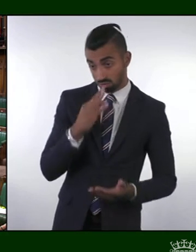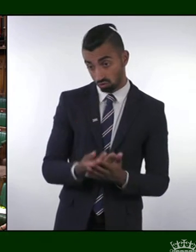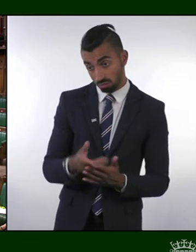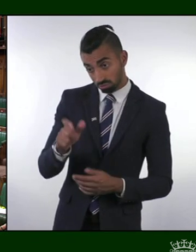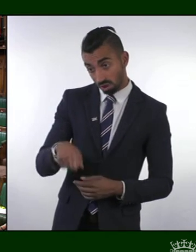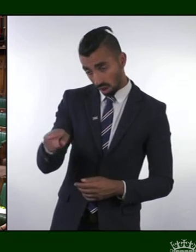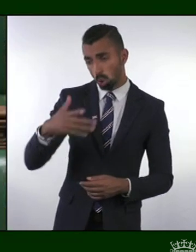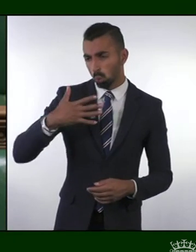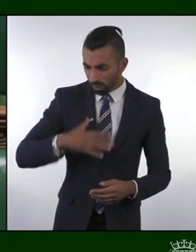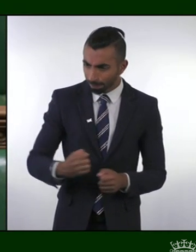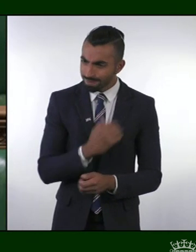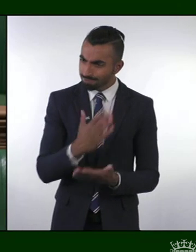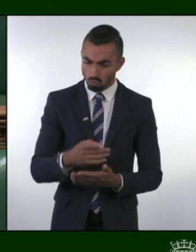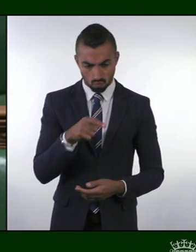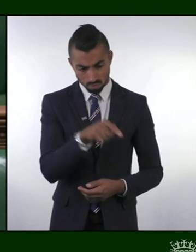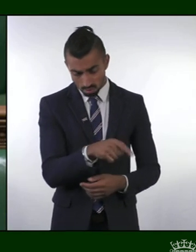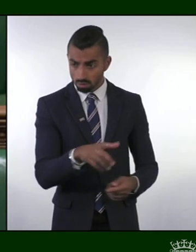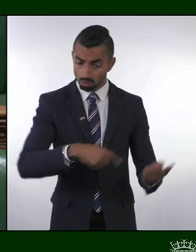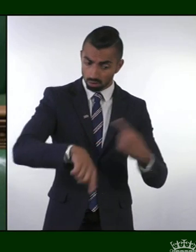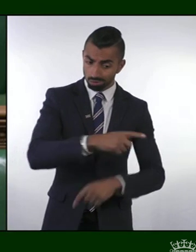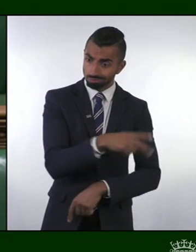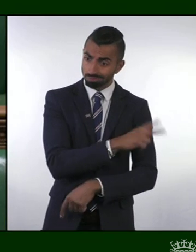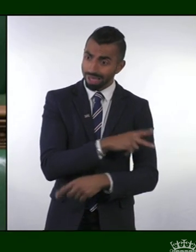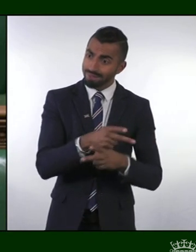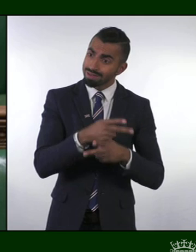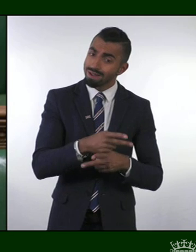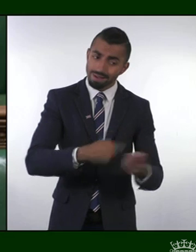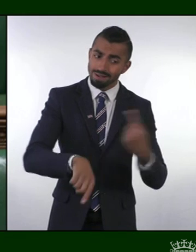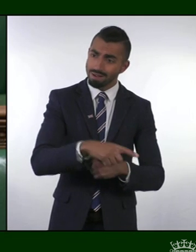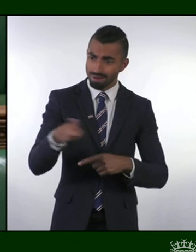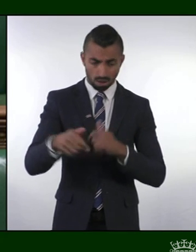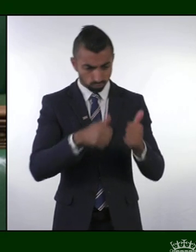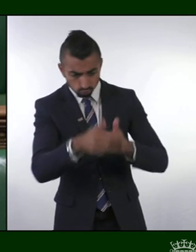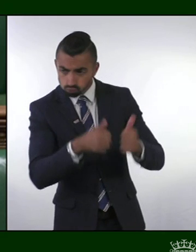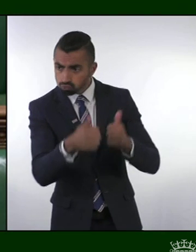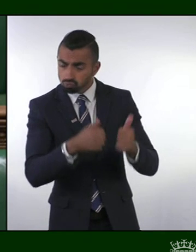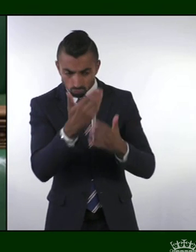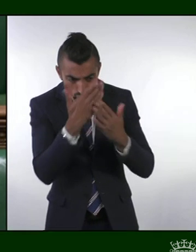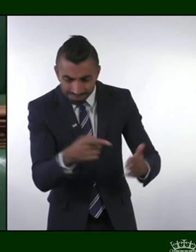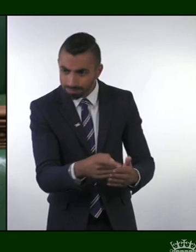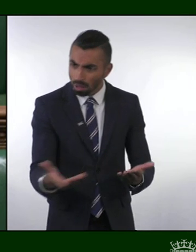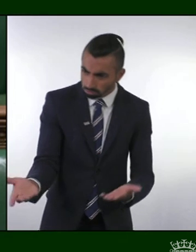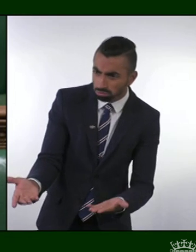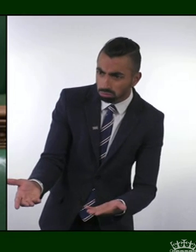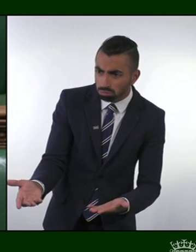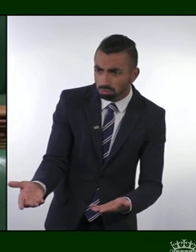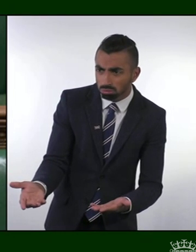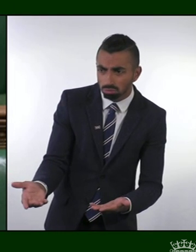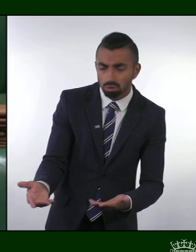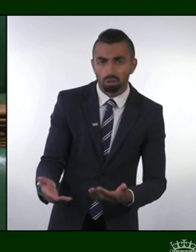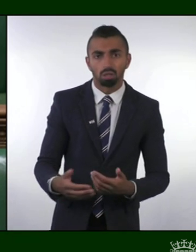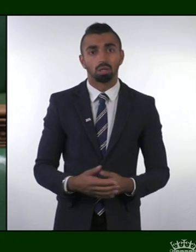I join my colleagues in paying enormous tribute to those on the frontline during this crisis, who have done an extraordinary job under incredibly difficult circumstances.